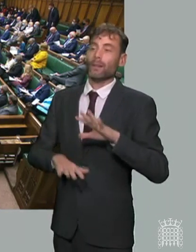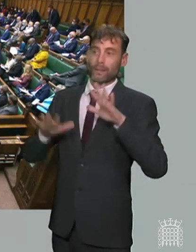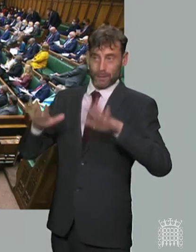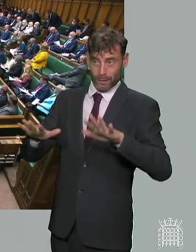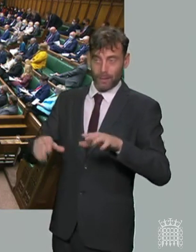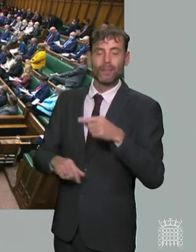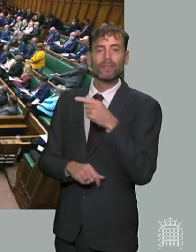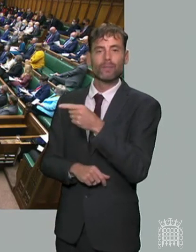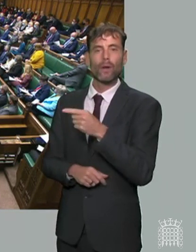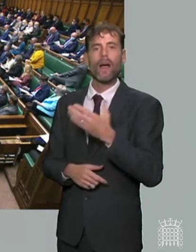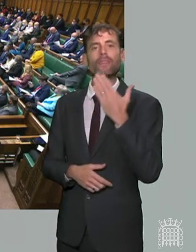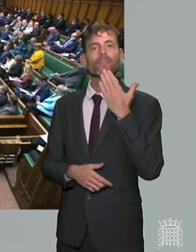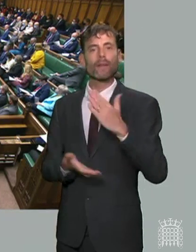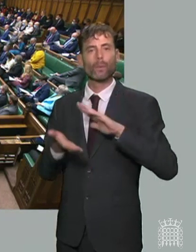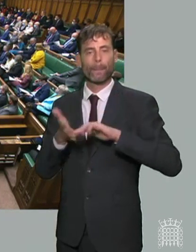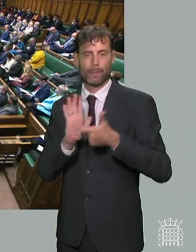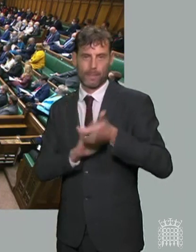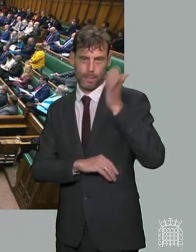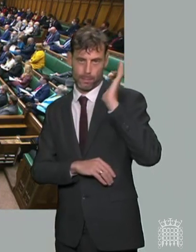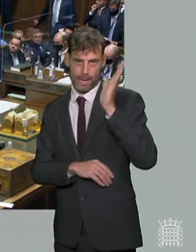The Prime Minister needs to count the number of words—come on, Sheryll.